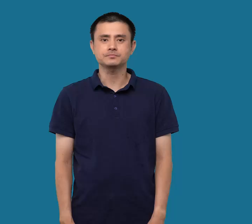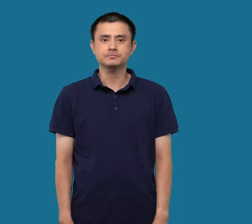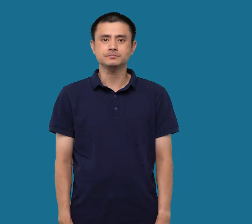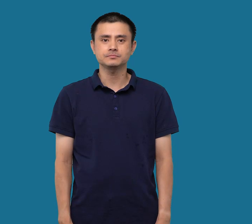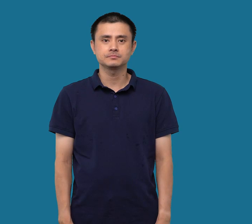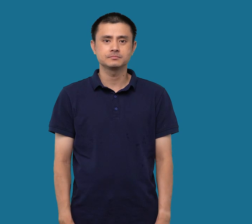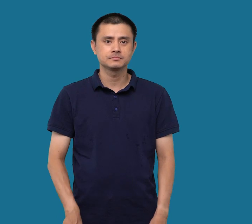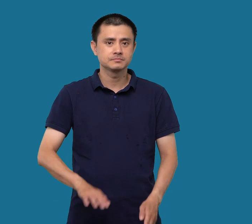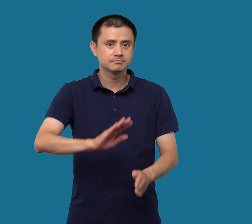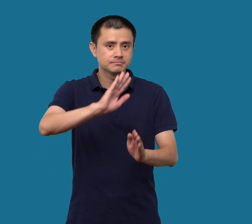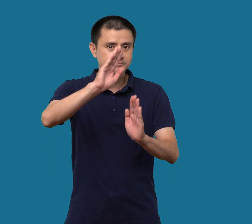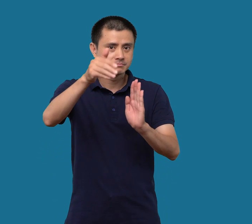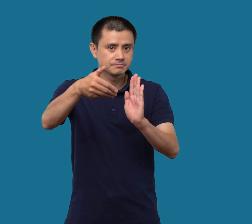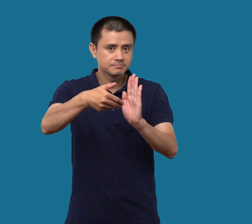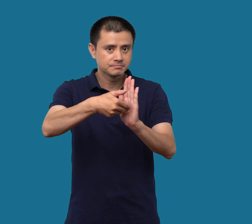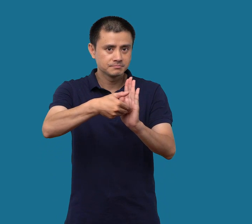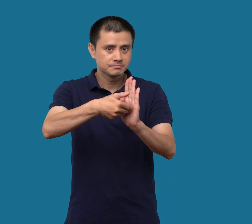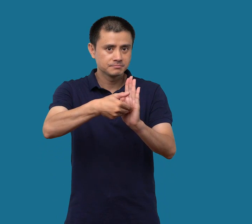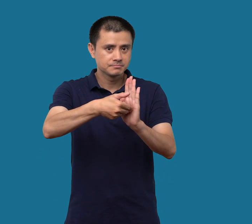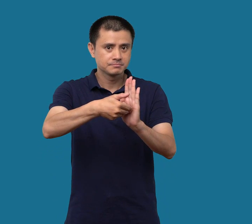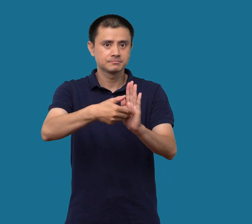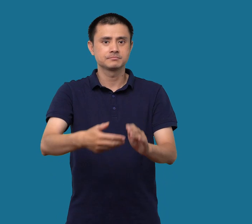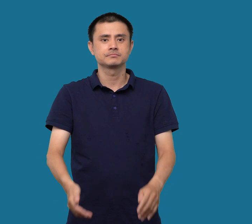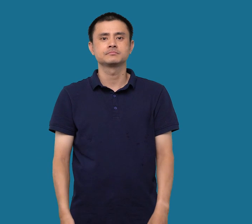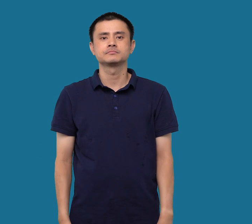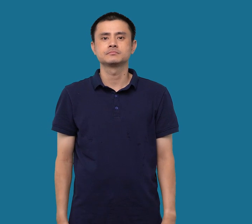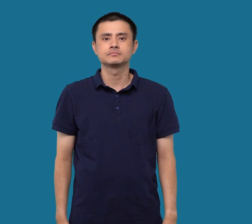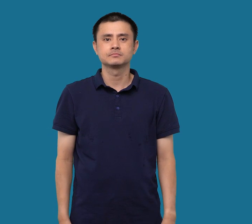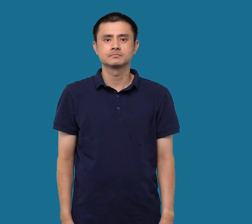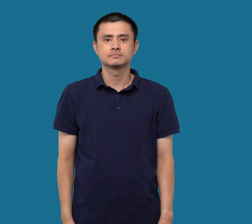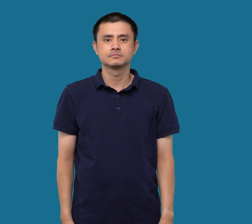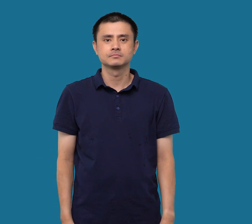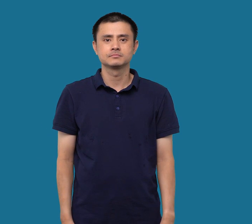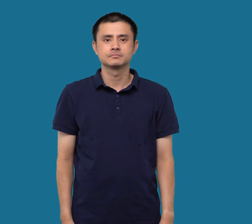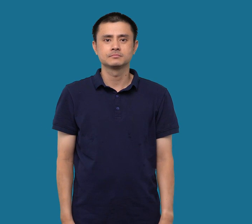giới thiệu